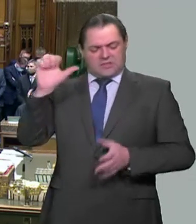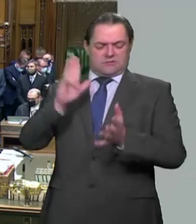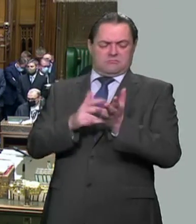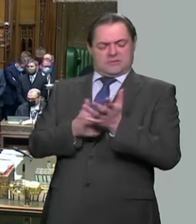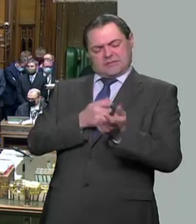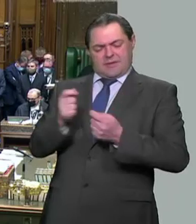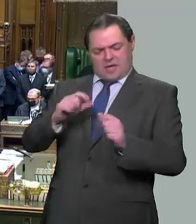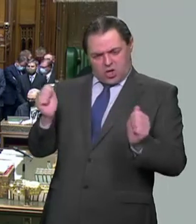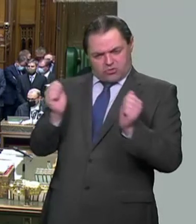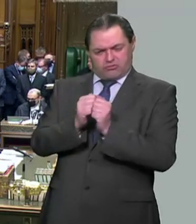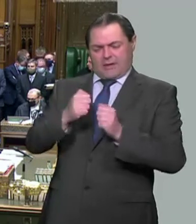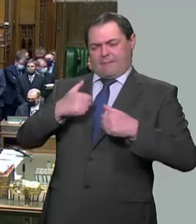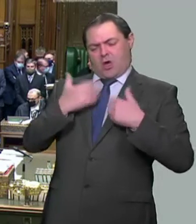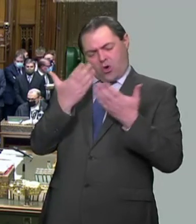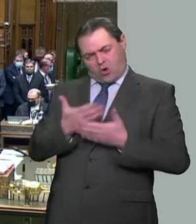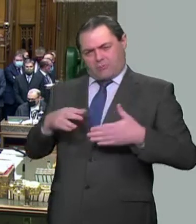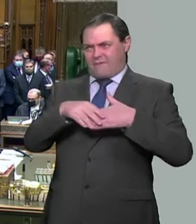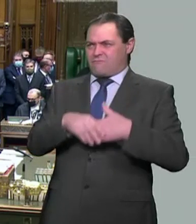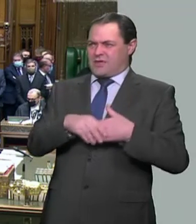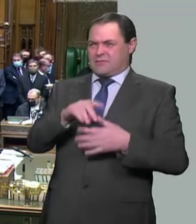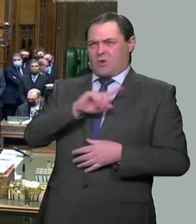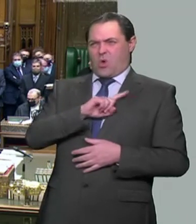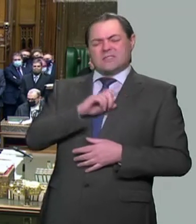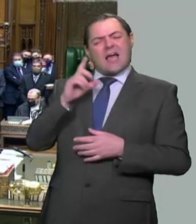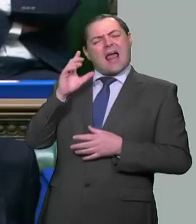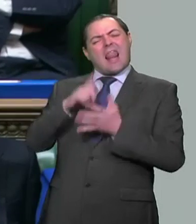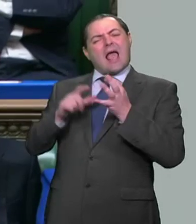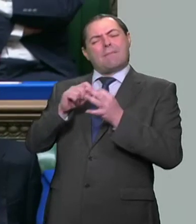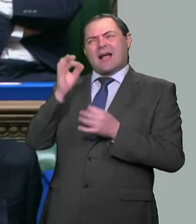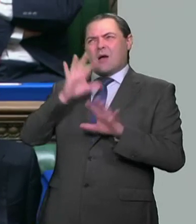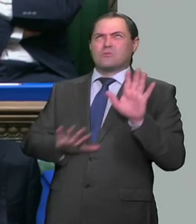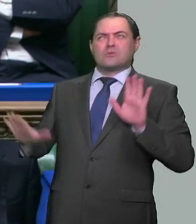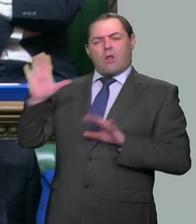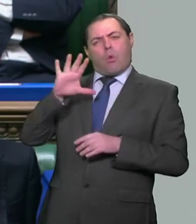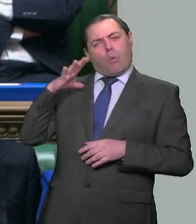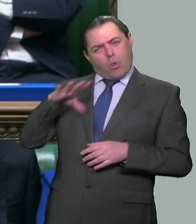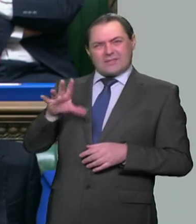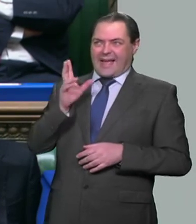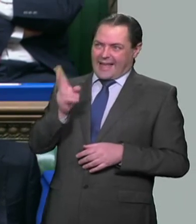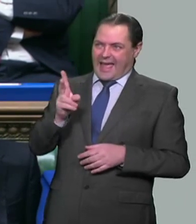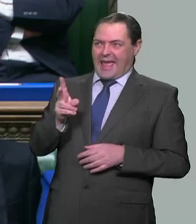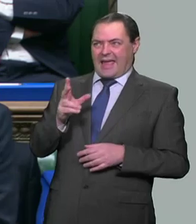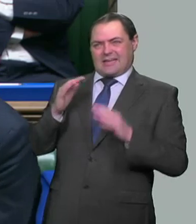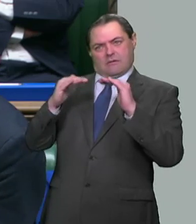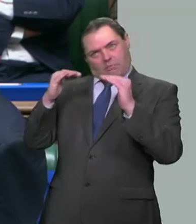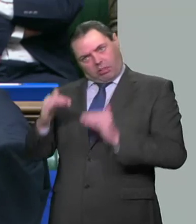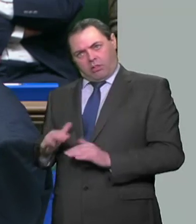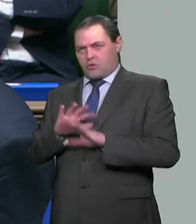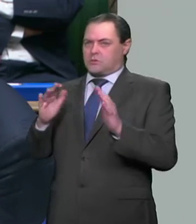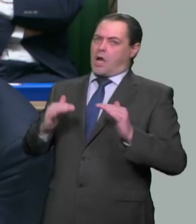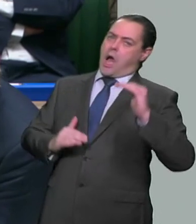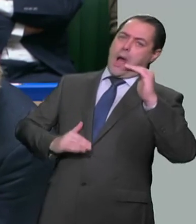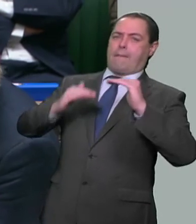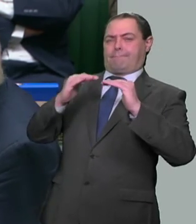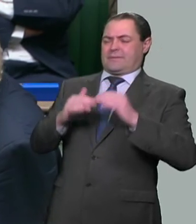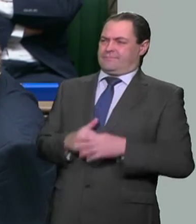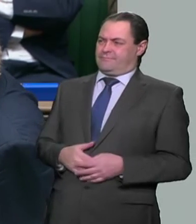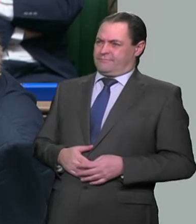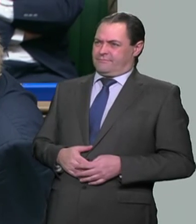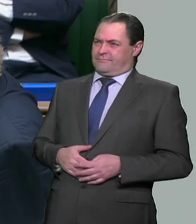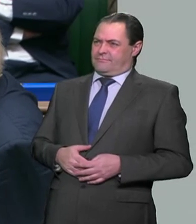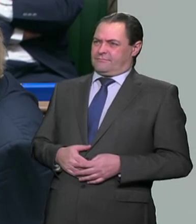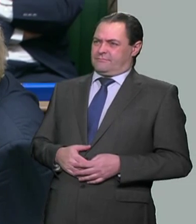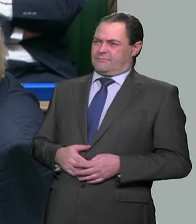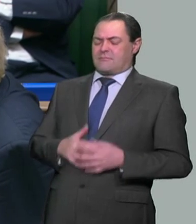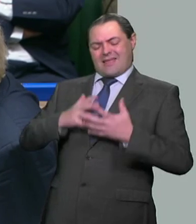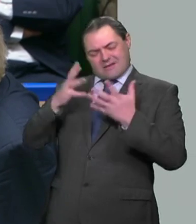Yes, I wholeheartedly agree with my honourable Friend, because the instinct of Labour councillors up and down this country is, yet again, to level down rather than to level up.